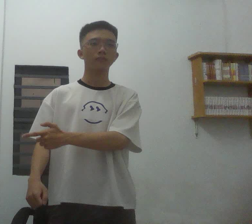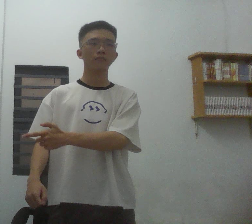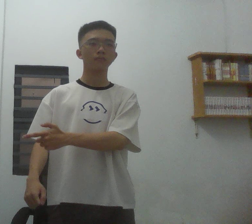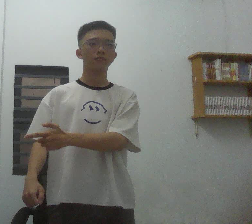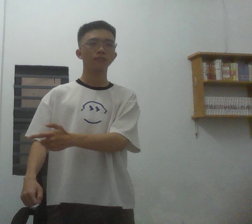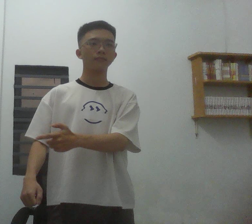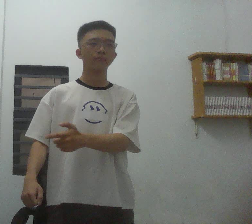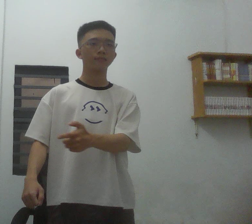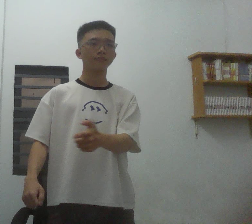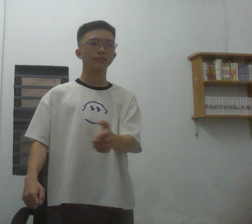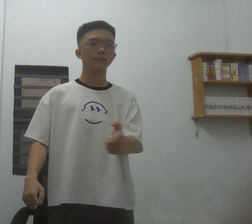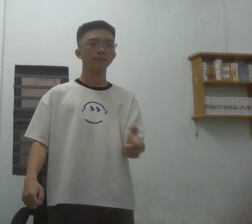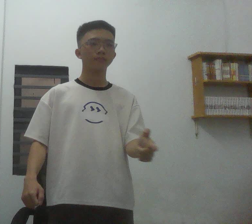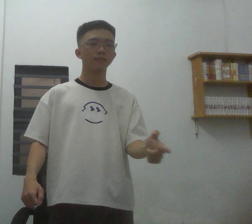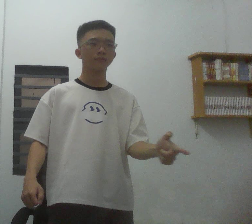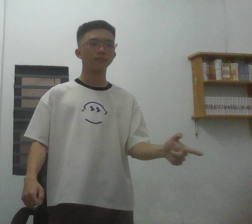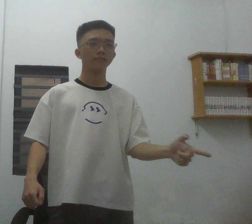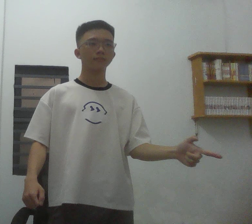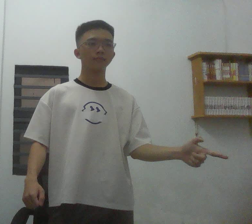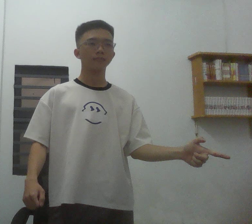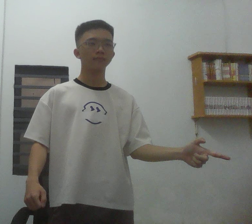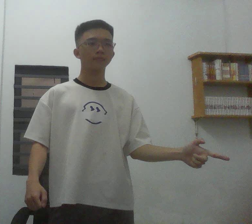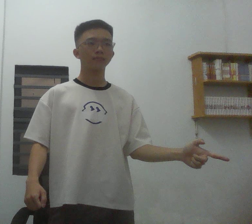cac ban